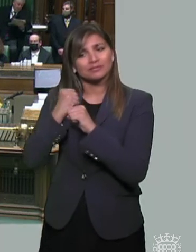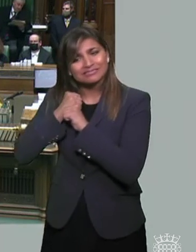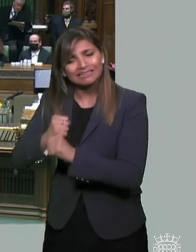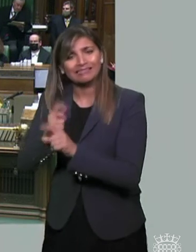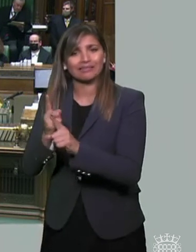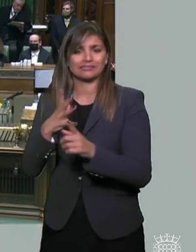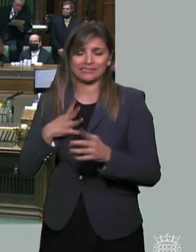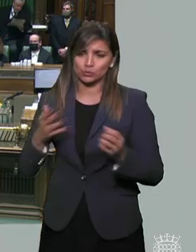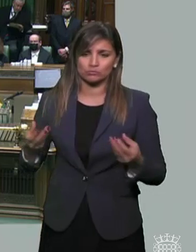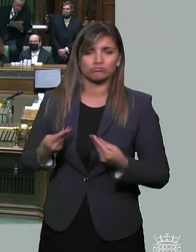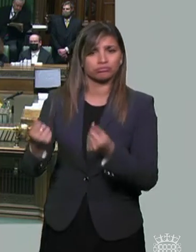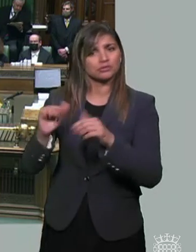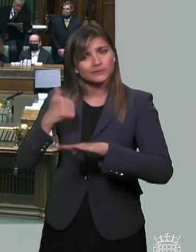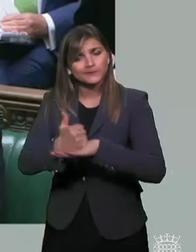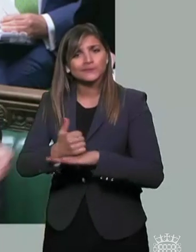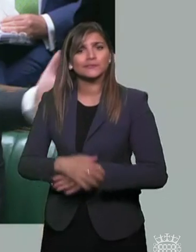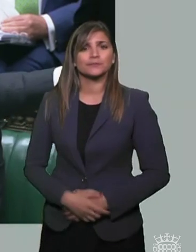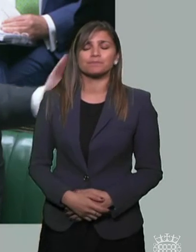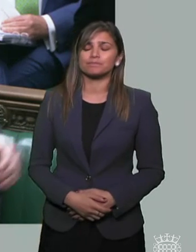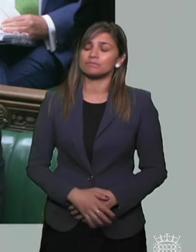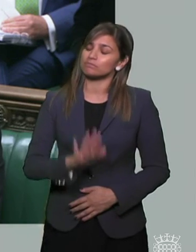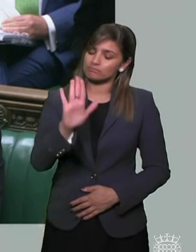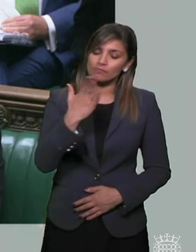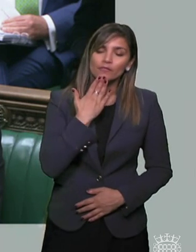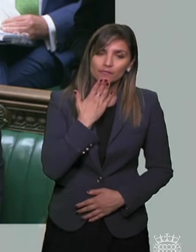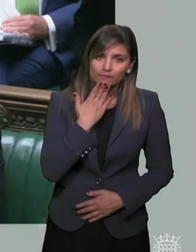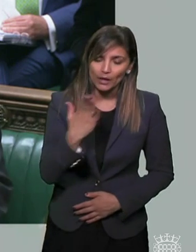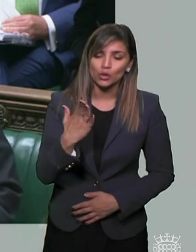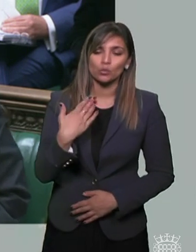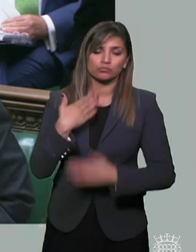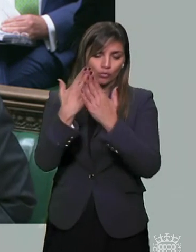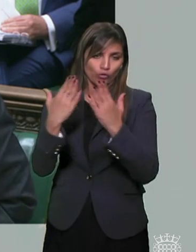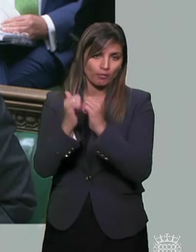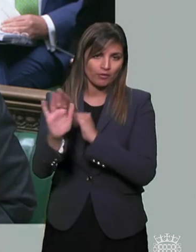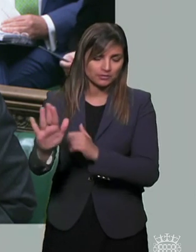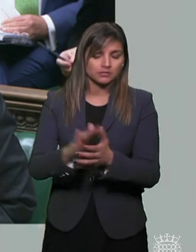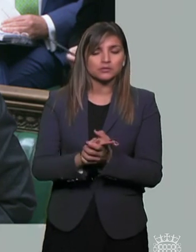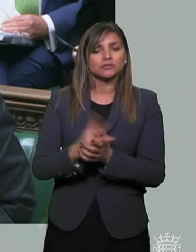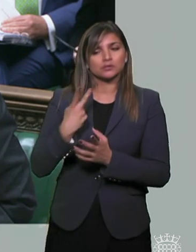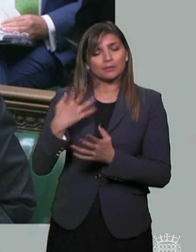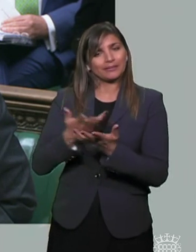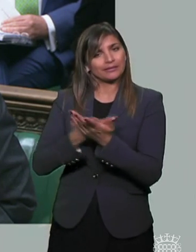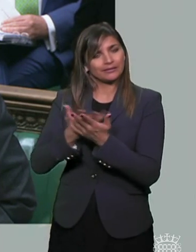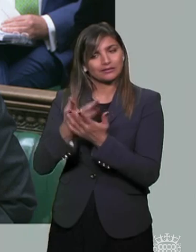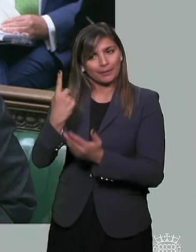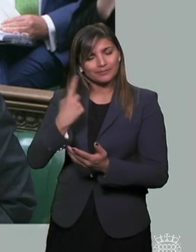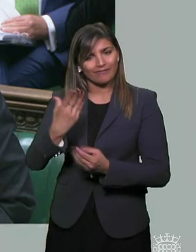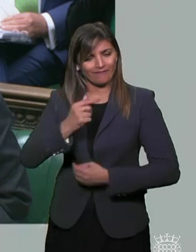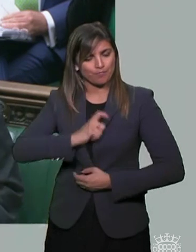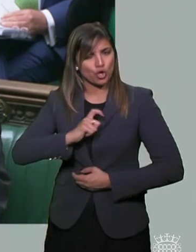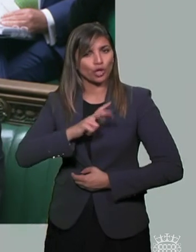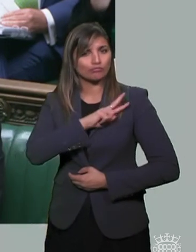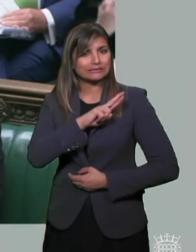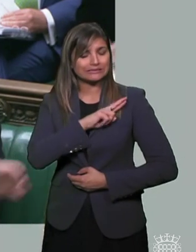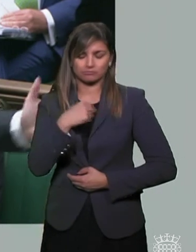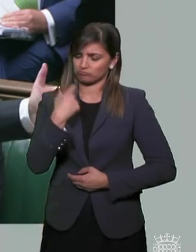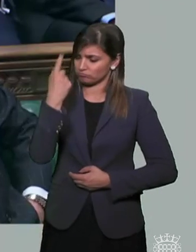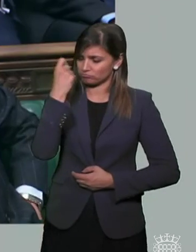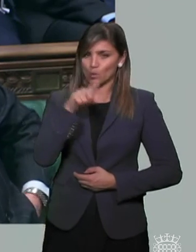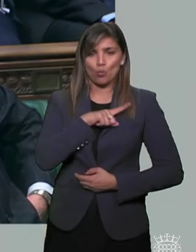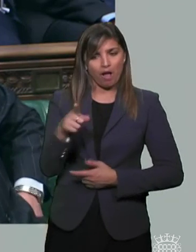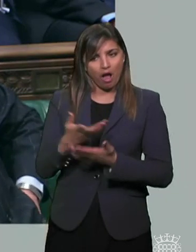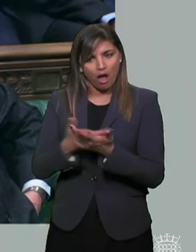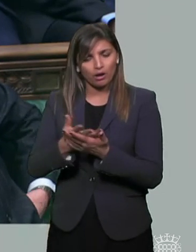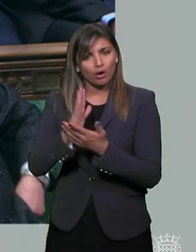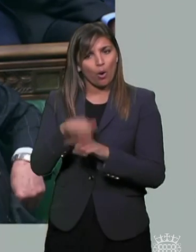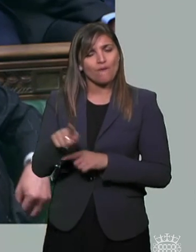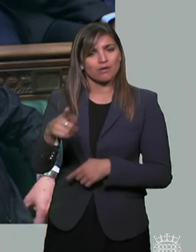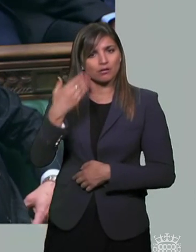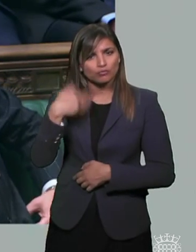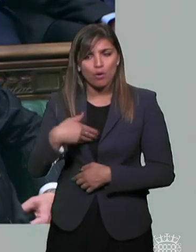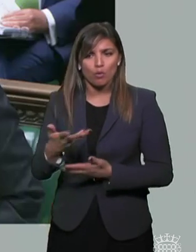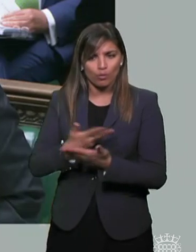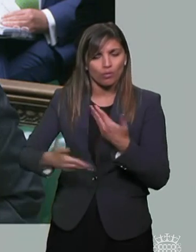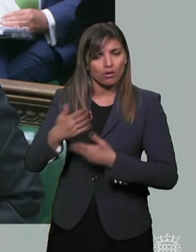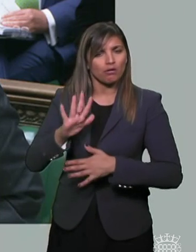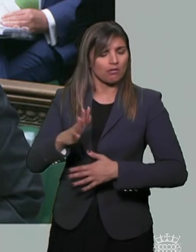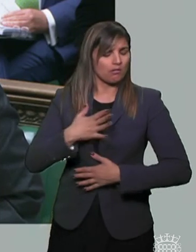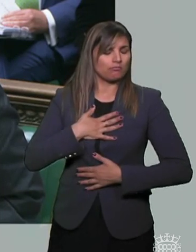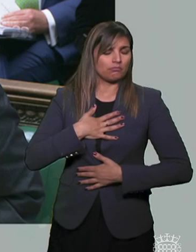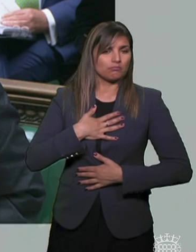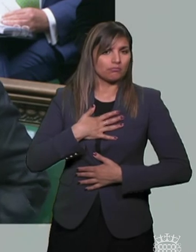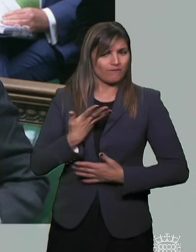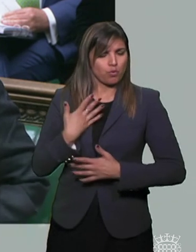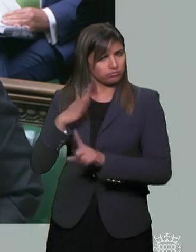I thank my honourable Friend for his question. He and I have discussed before his own personal reasons for caring so much about this issue, and I understand and sympathise deeply with what he has said.